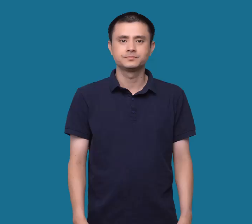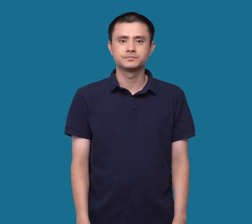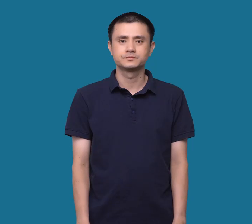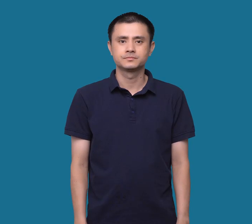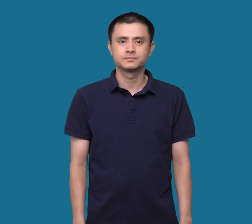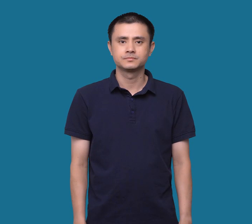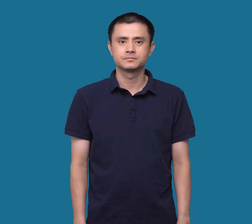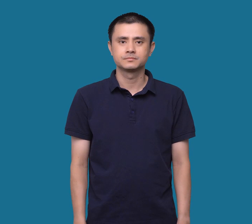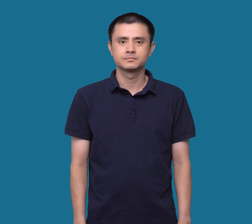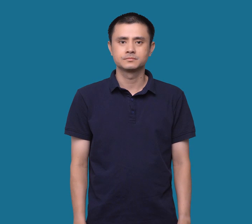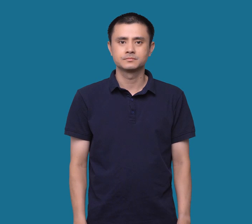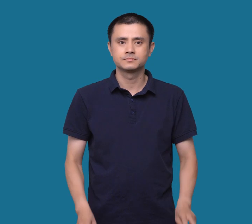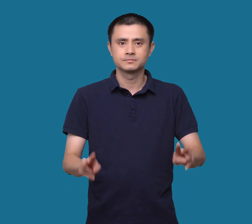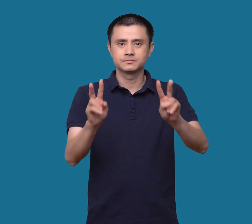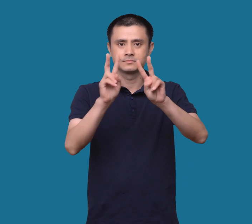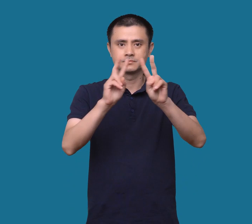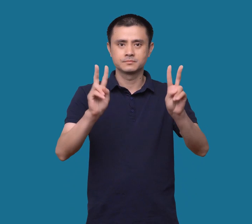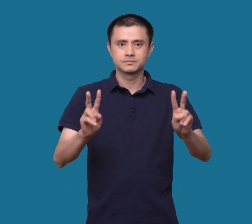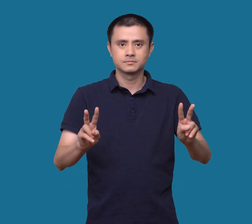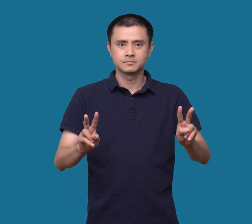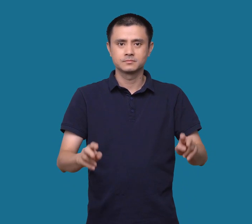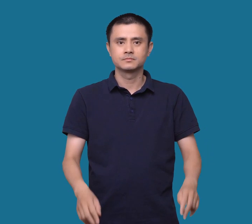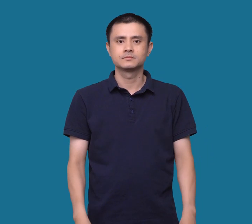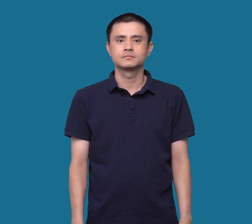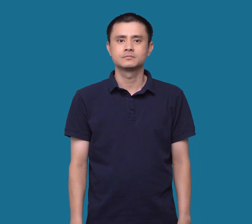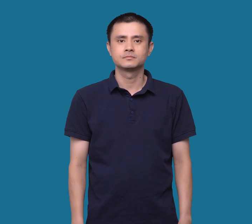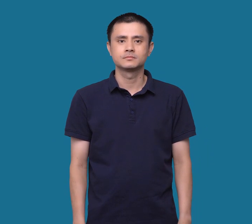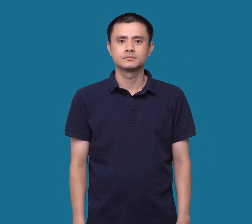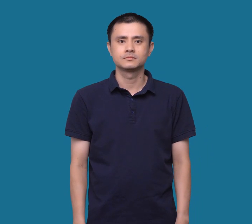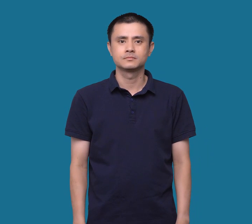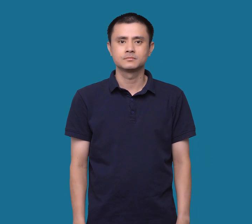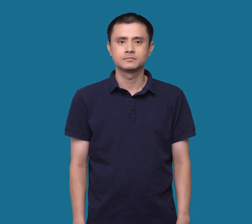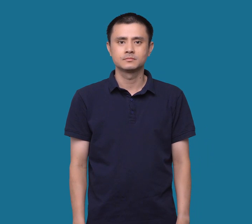văn nghệ